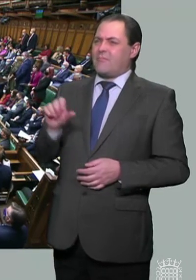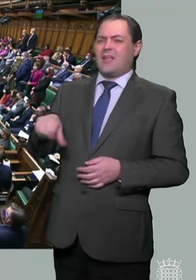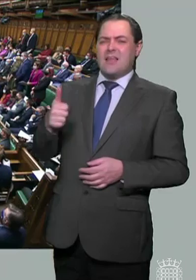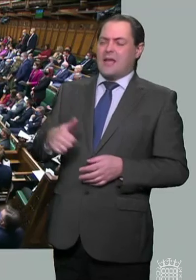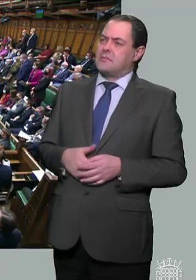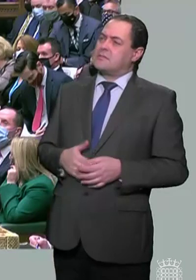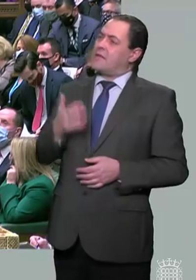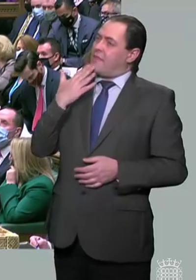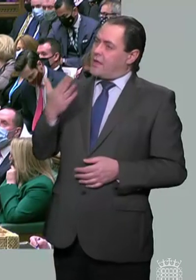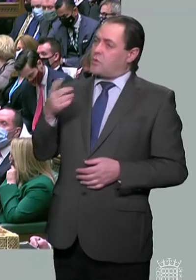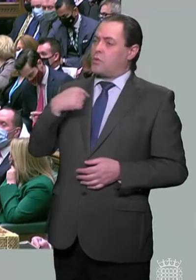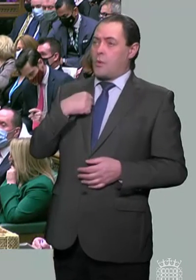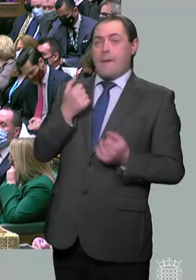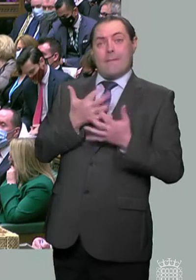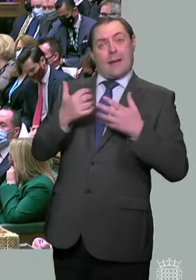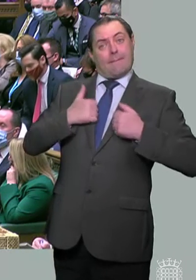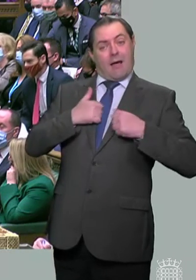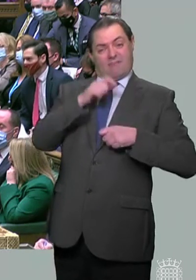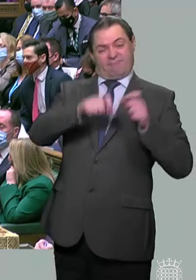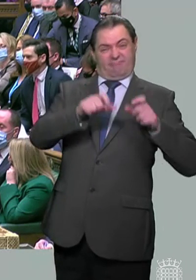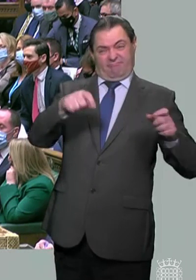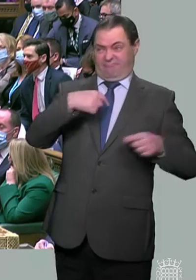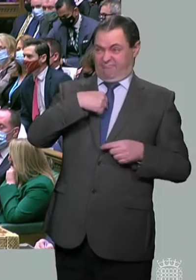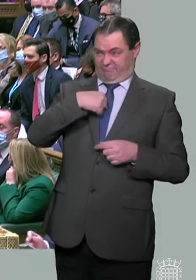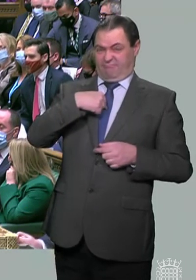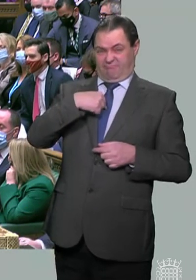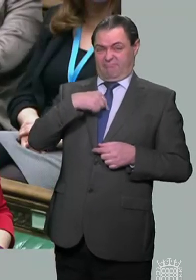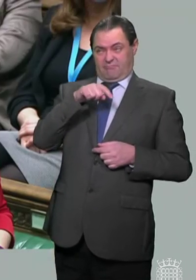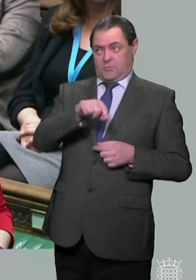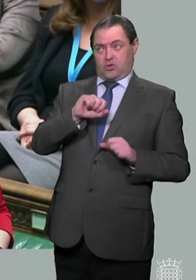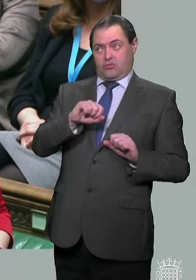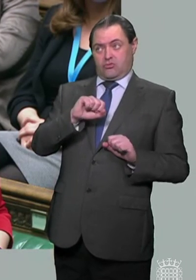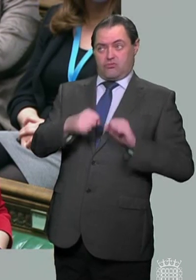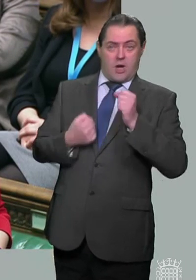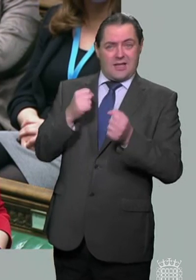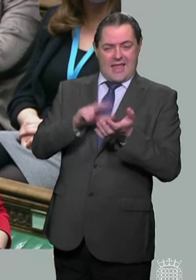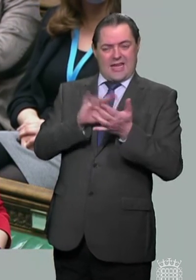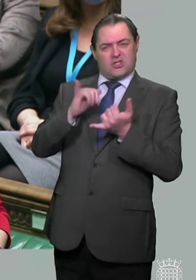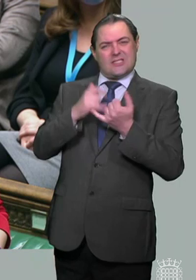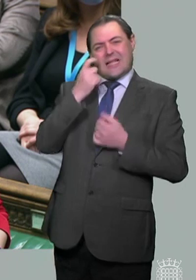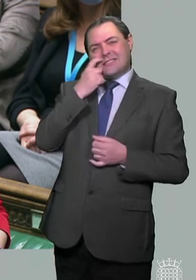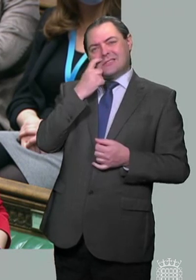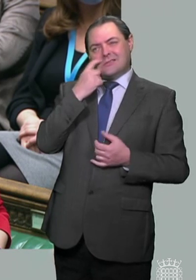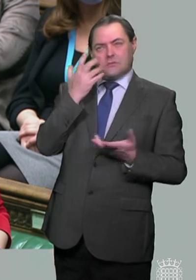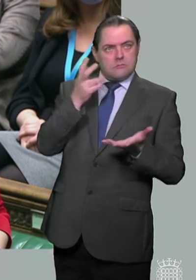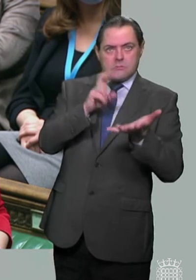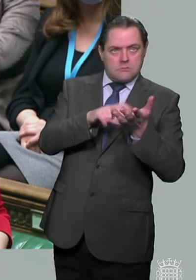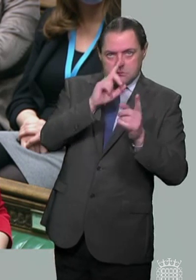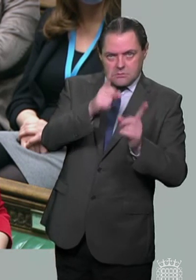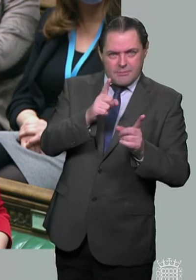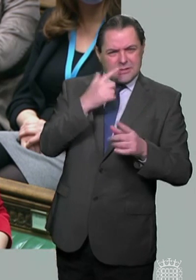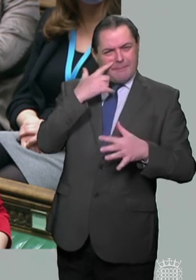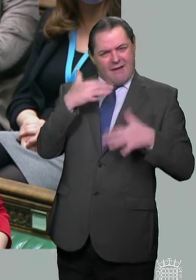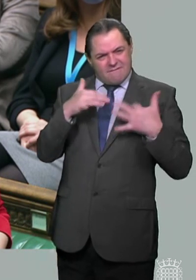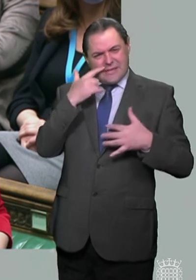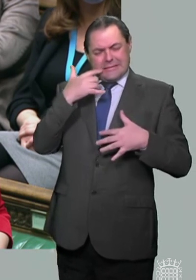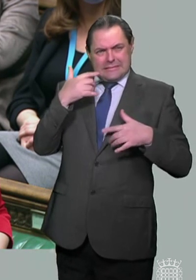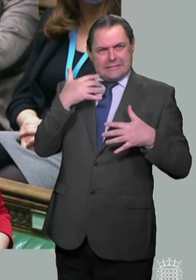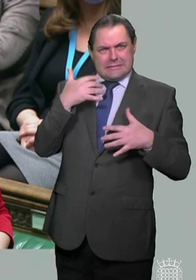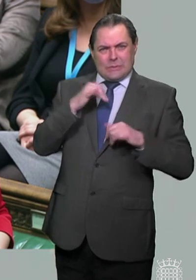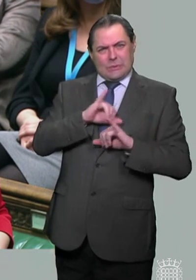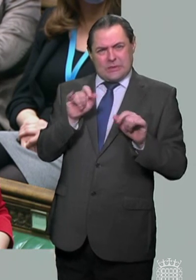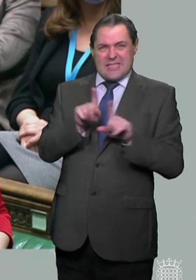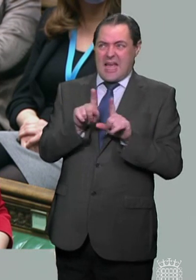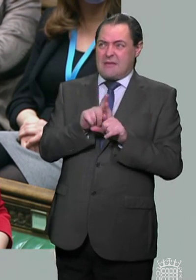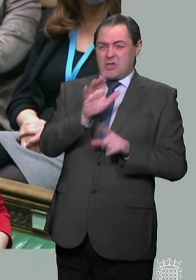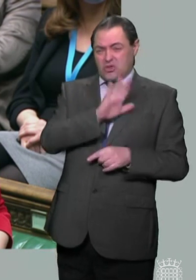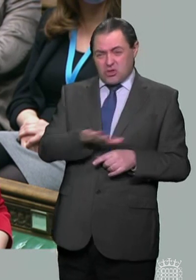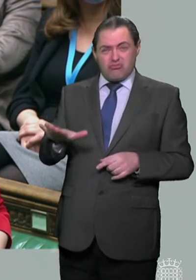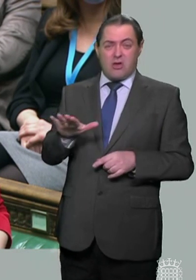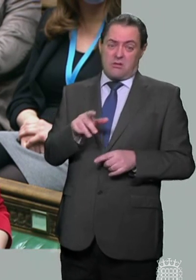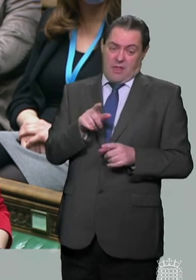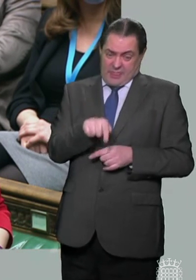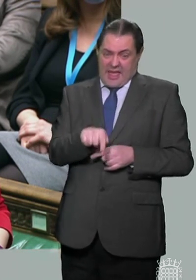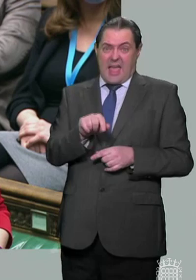Many of my constituents in Sleaford and North Hykeham are struggling to access an NHS dentist, leading to pain and suffering, in particular for children, military families and veterans.